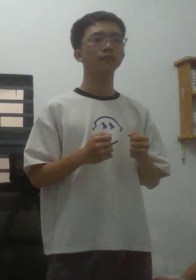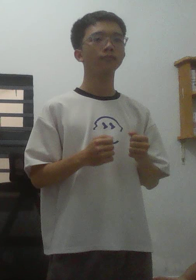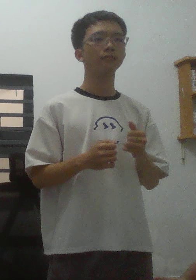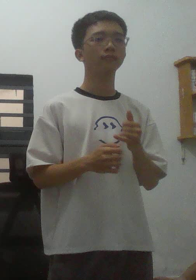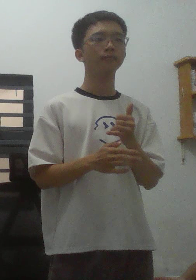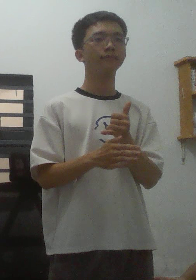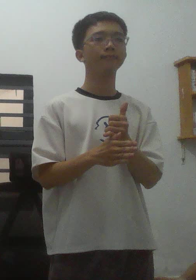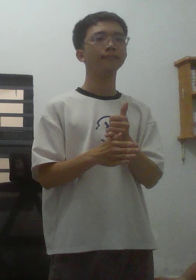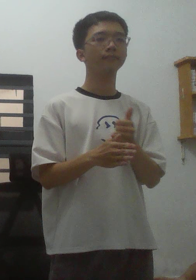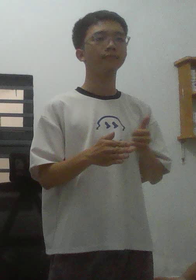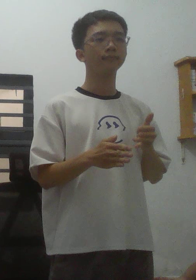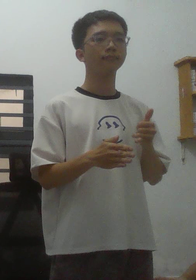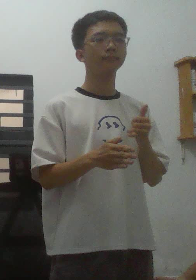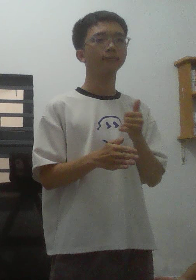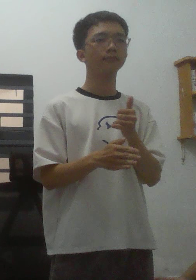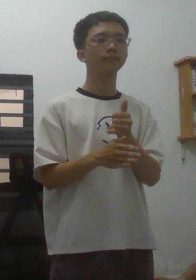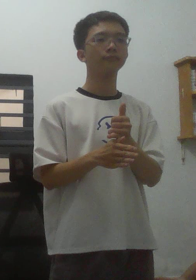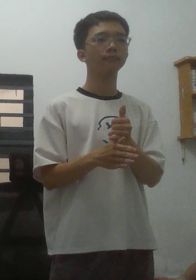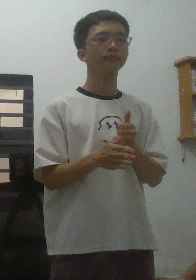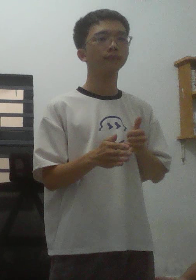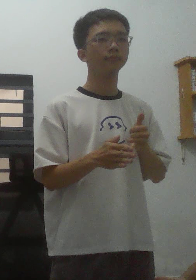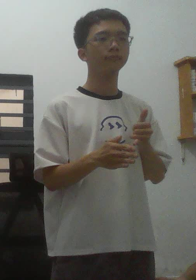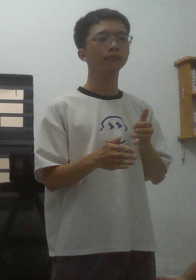cuoi thang